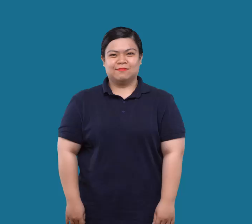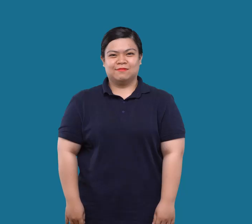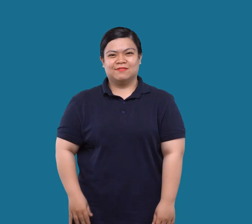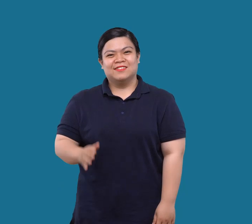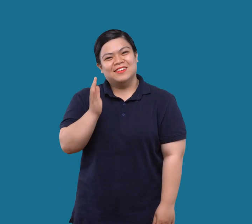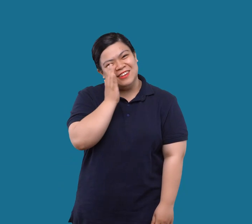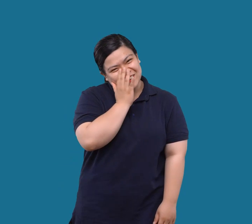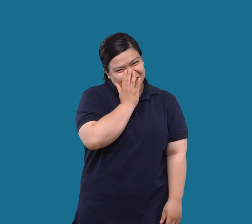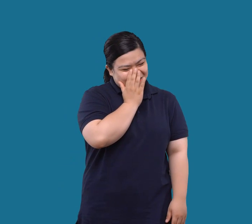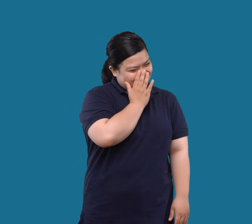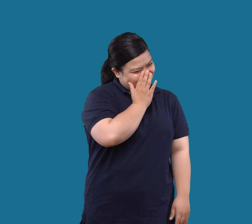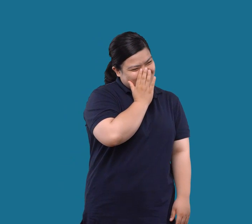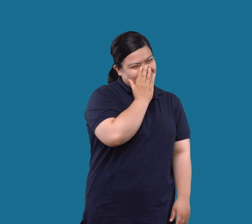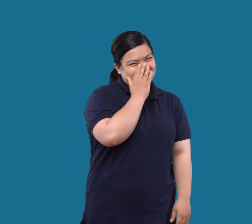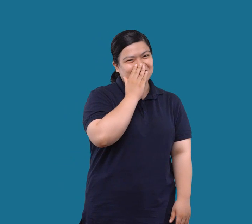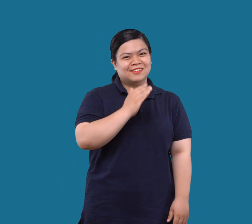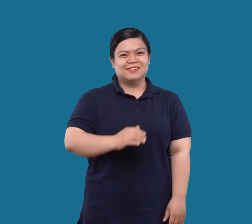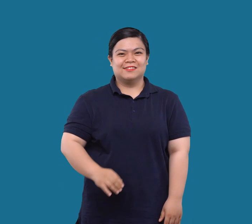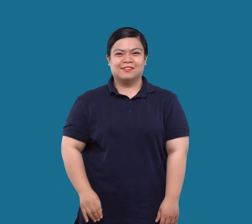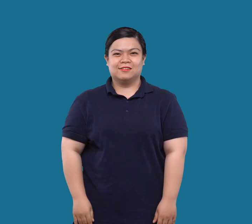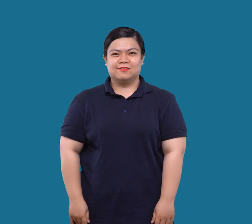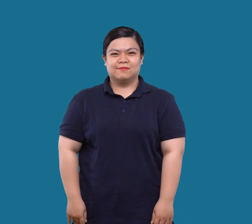e thẹn